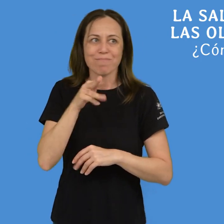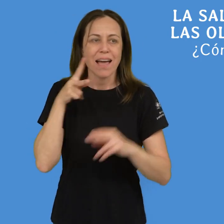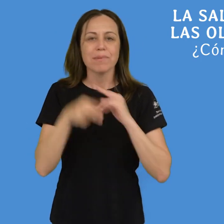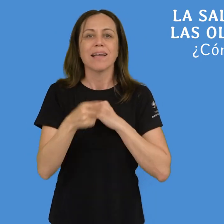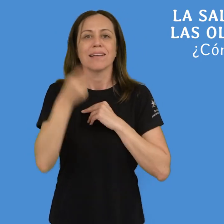evitar